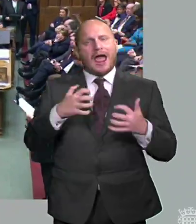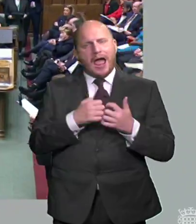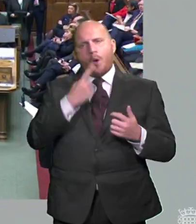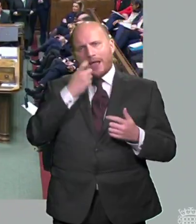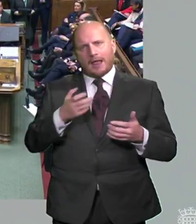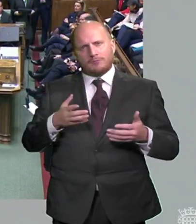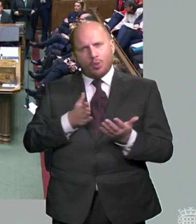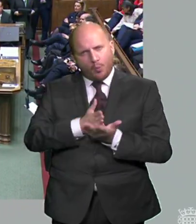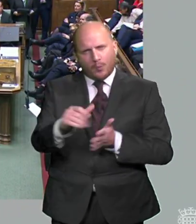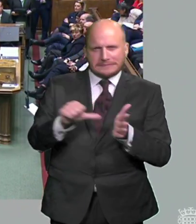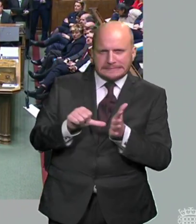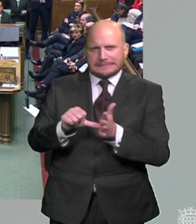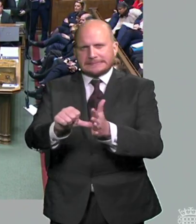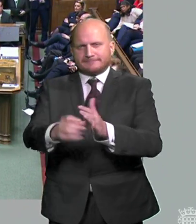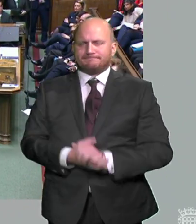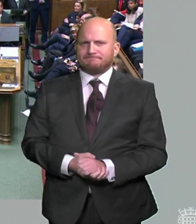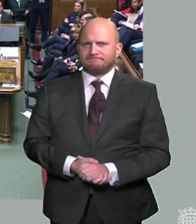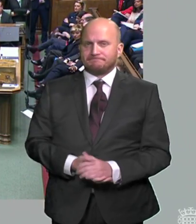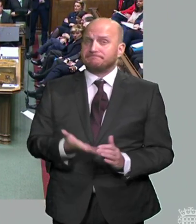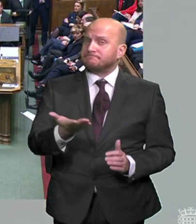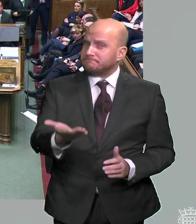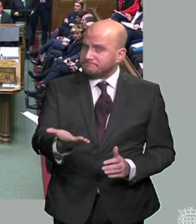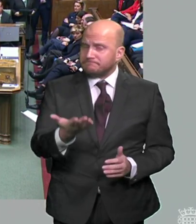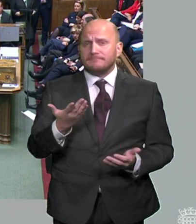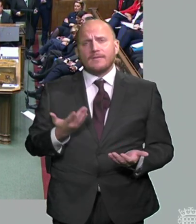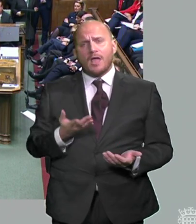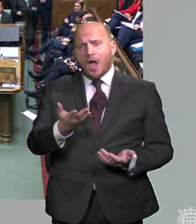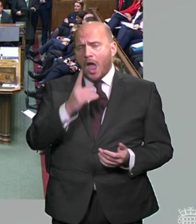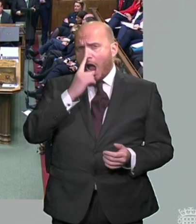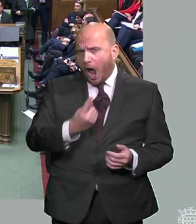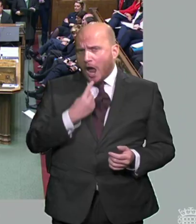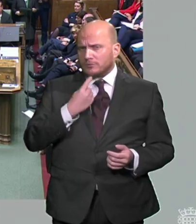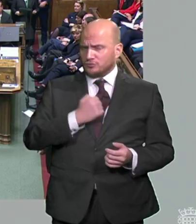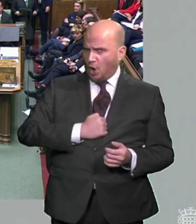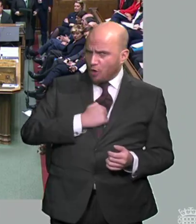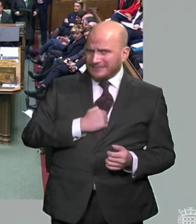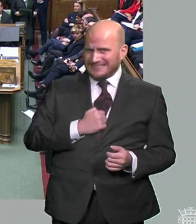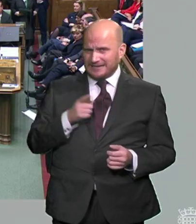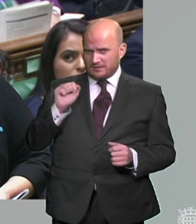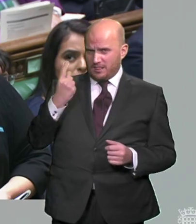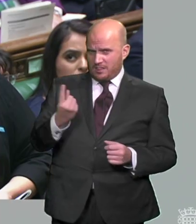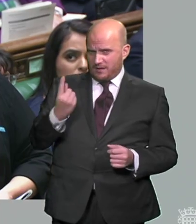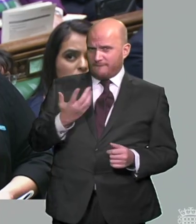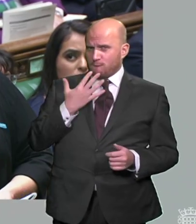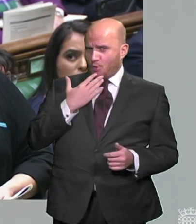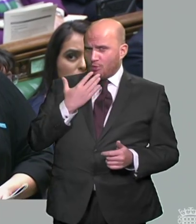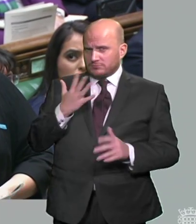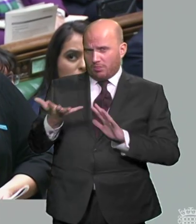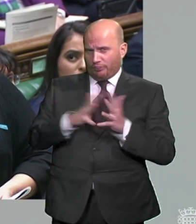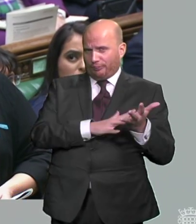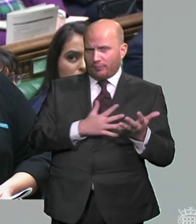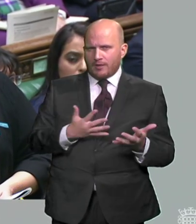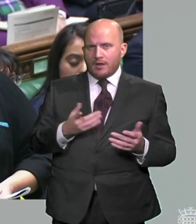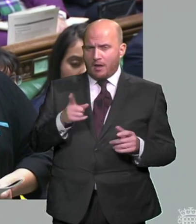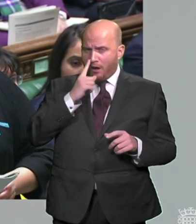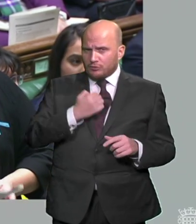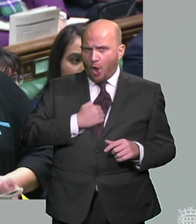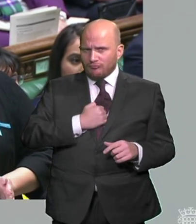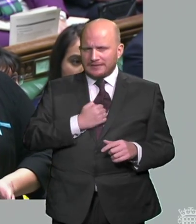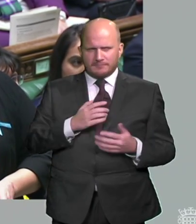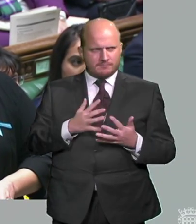If the Government cannot even say sorry for the mess that they have made, what hope do we have of them fixing it?